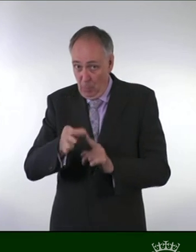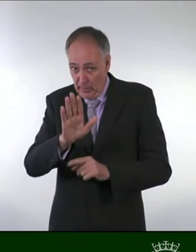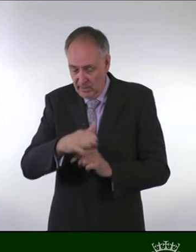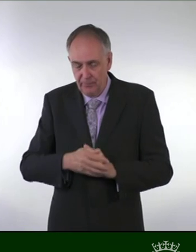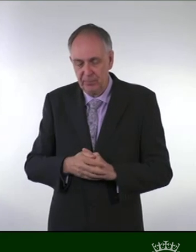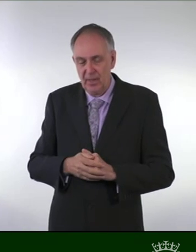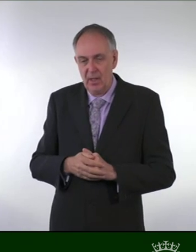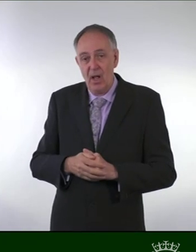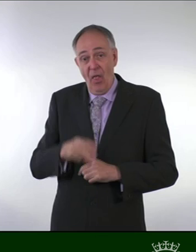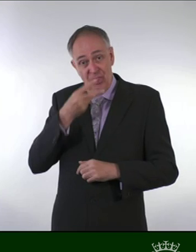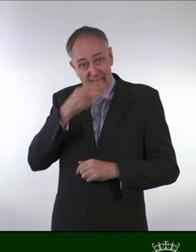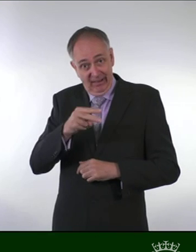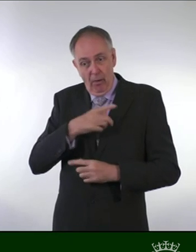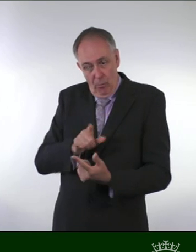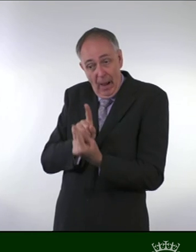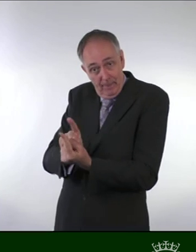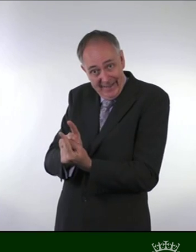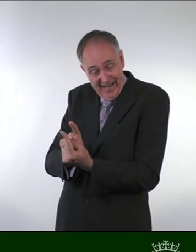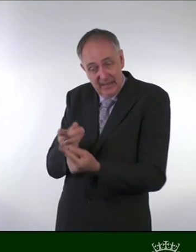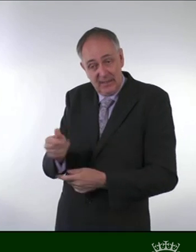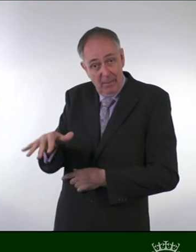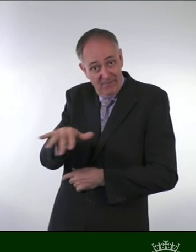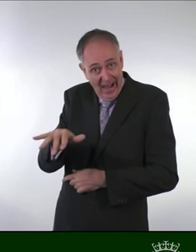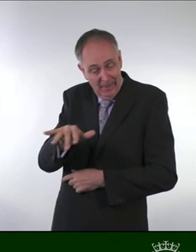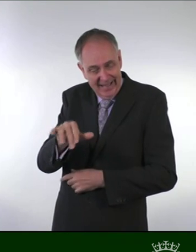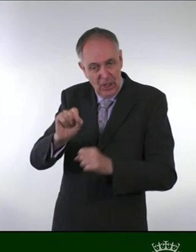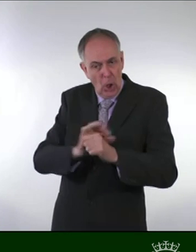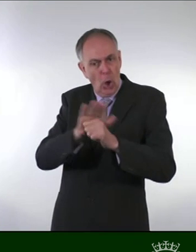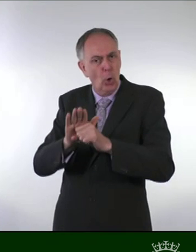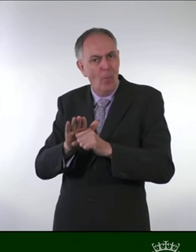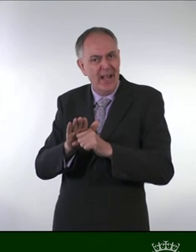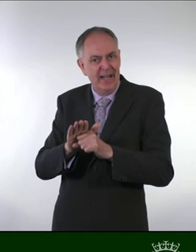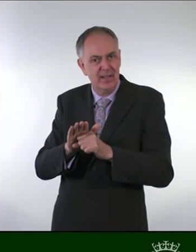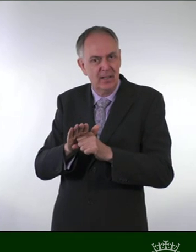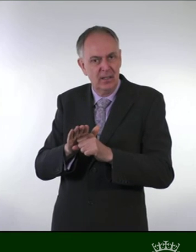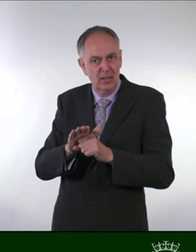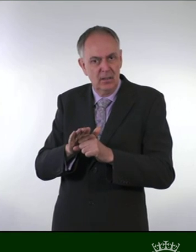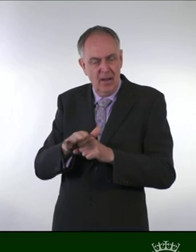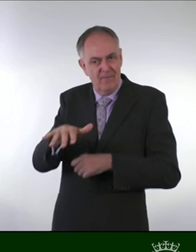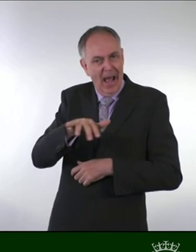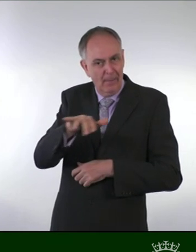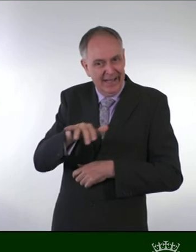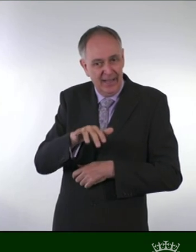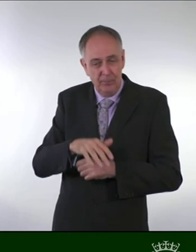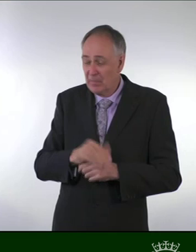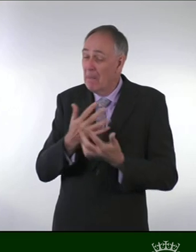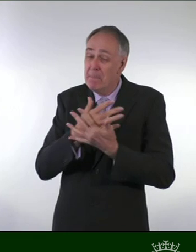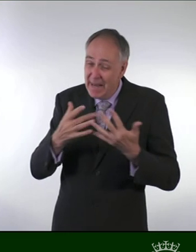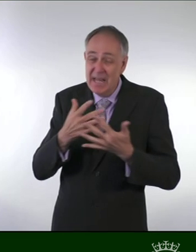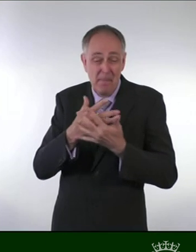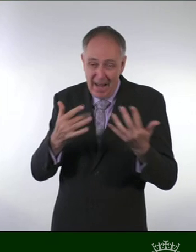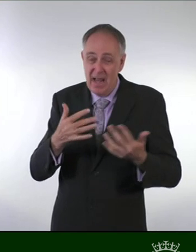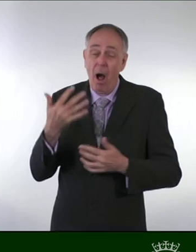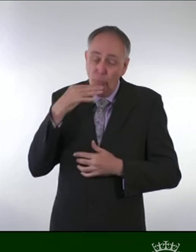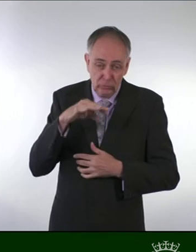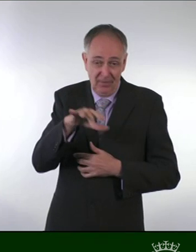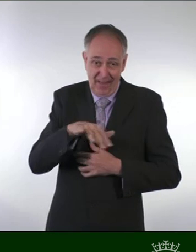This afternoon, Prime Minister, I am meeting the families of the Covid-19 Bereaved Families for Justice group, a group of hundreds of families who have lost loved ones.